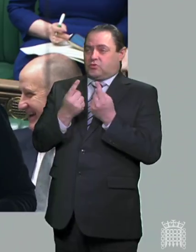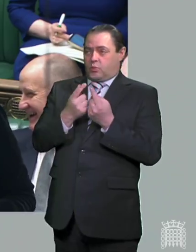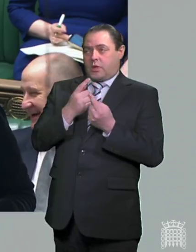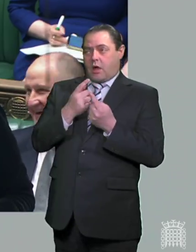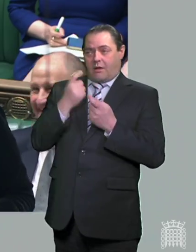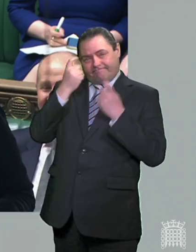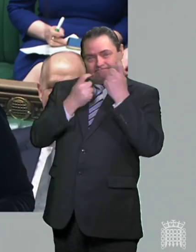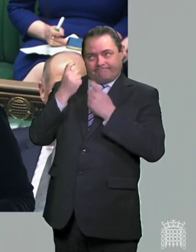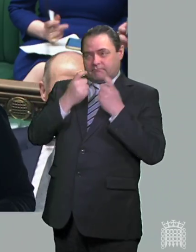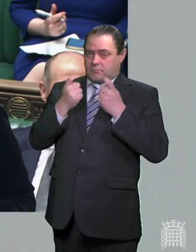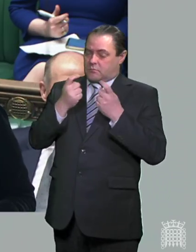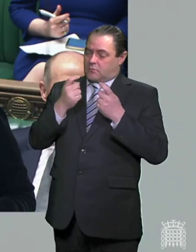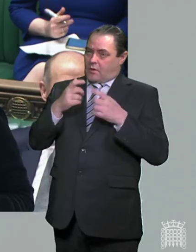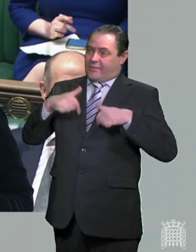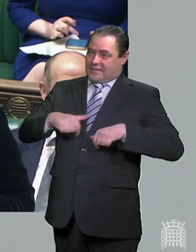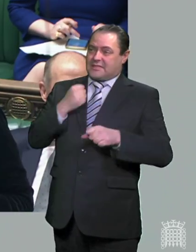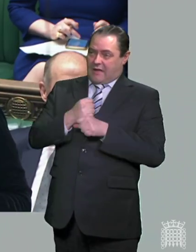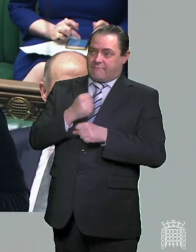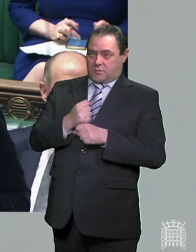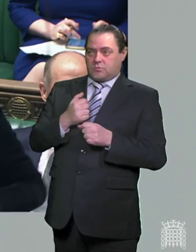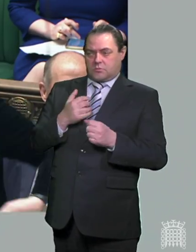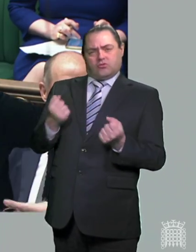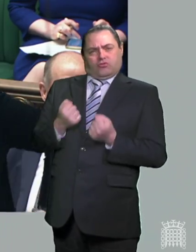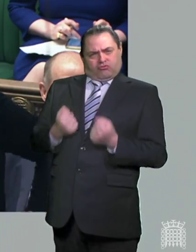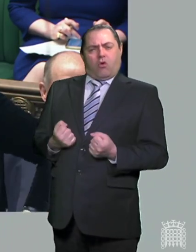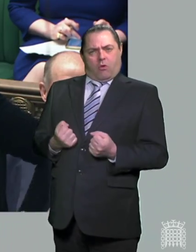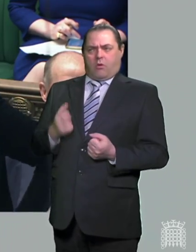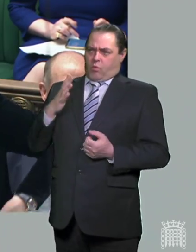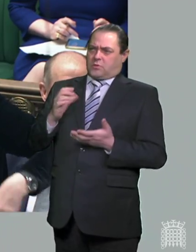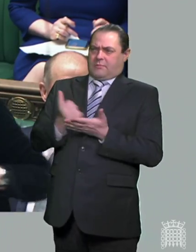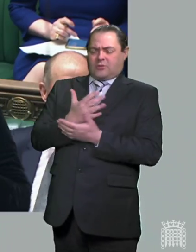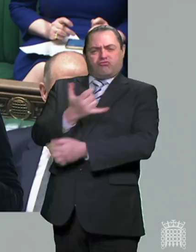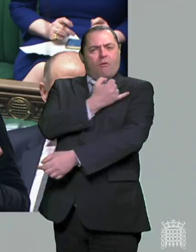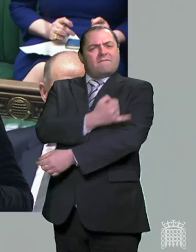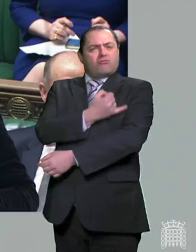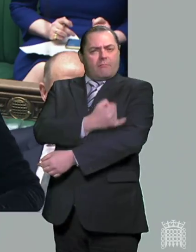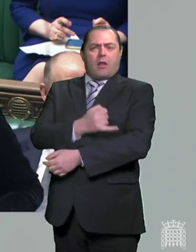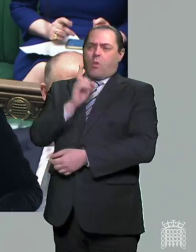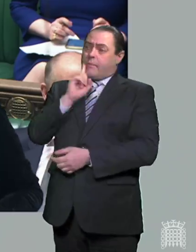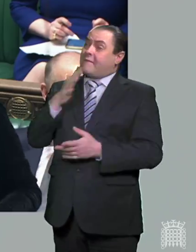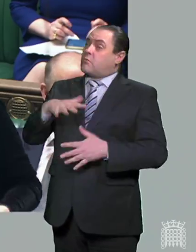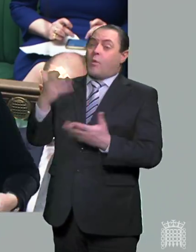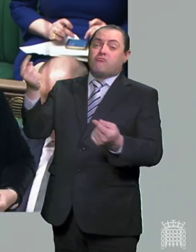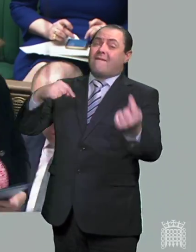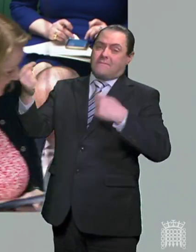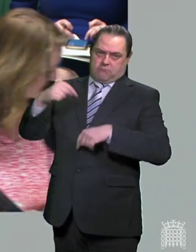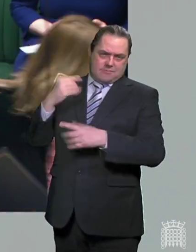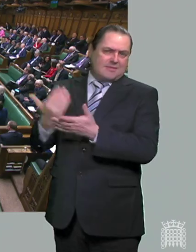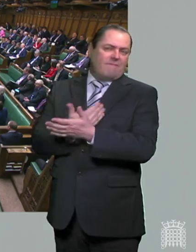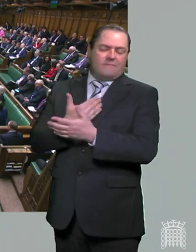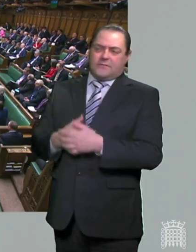Let no one be mistaken: this Government are extremely strong on making sure that vulnerable women, wherever they come from, are safe.